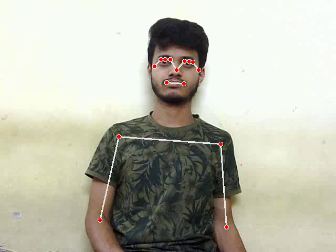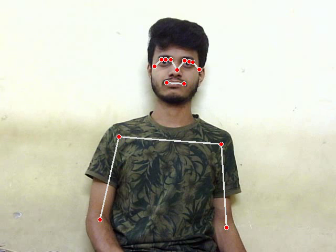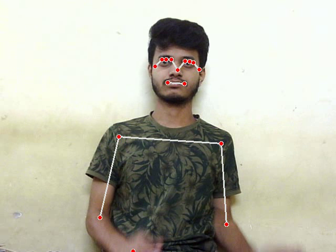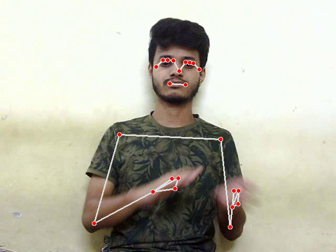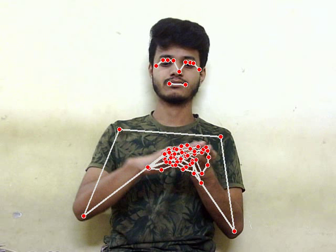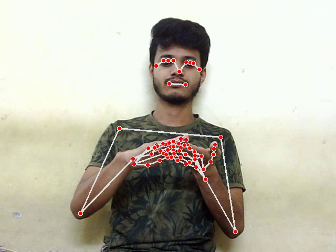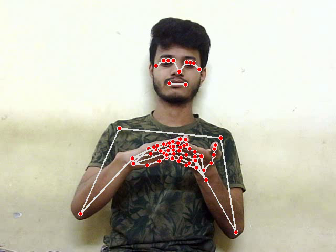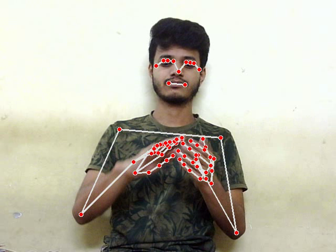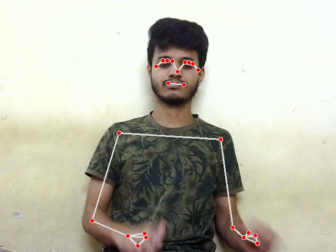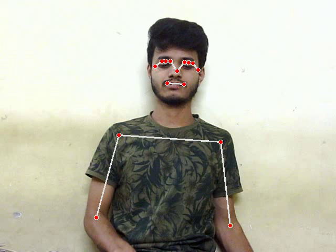nice